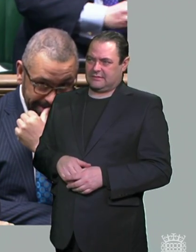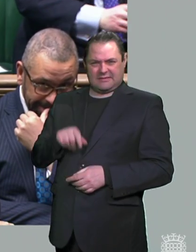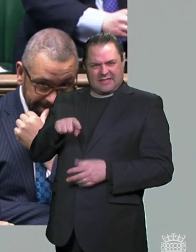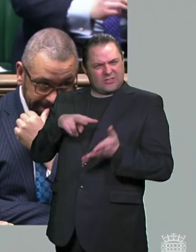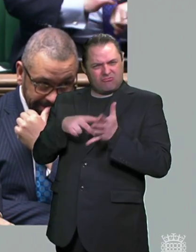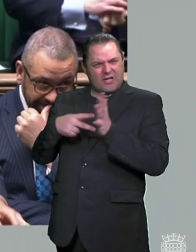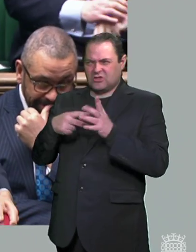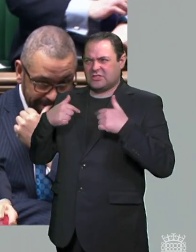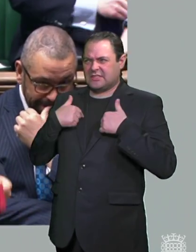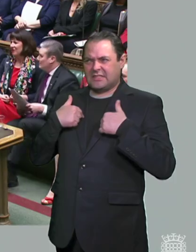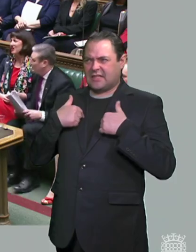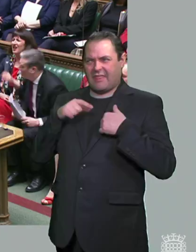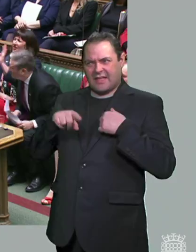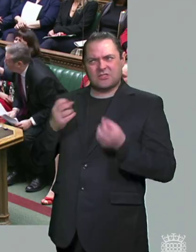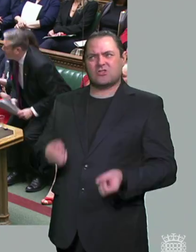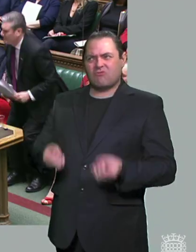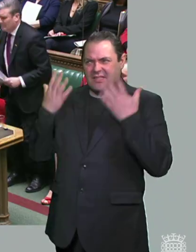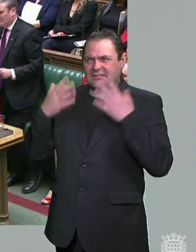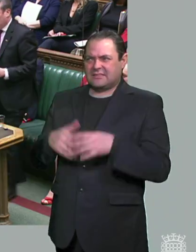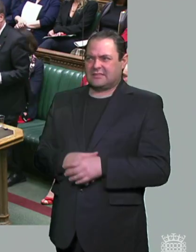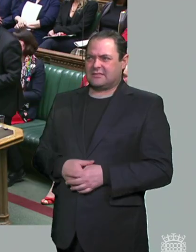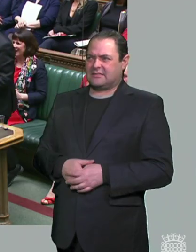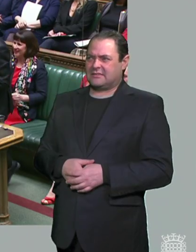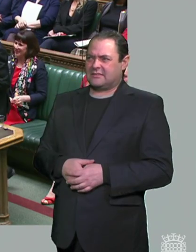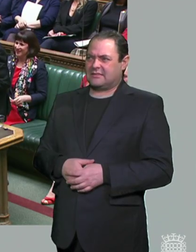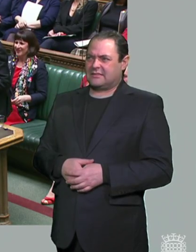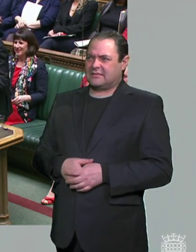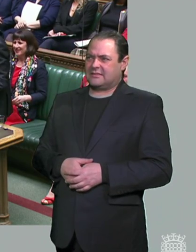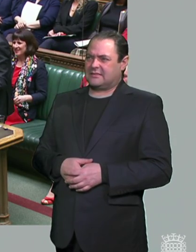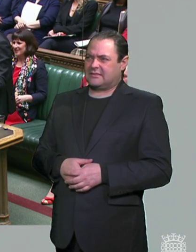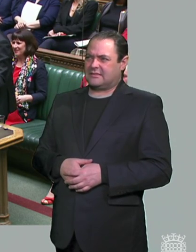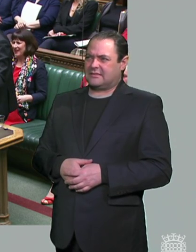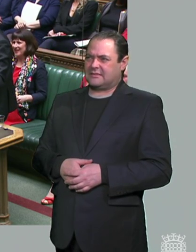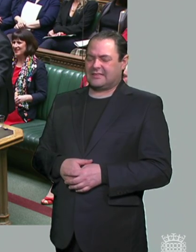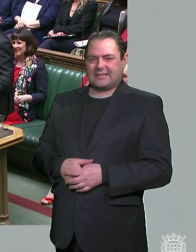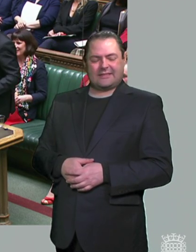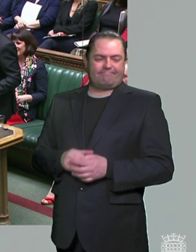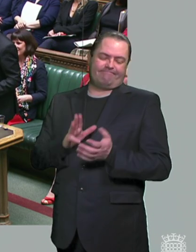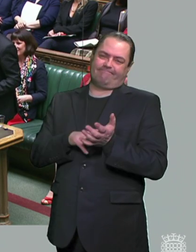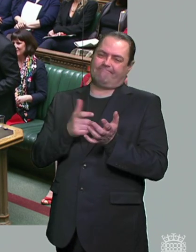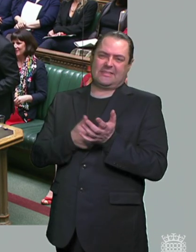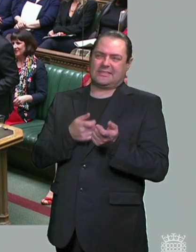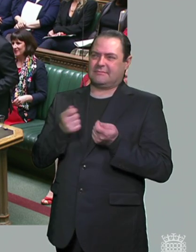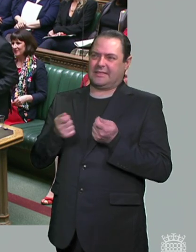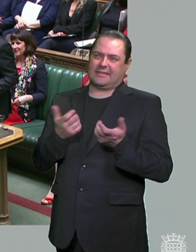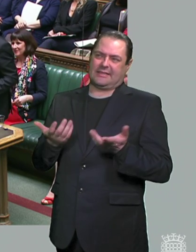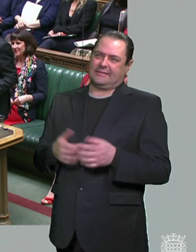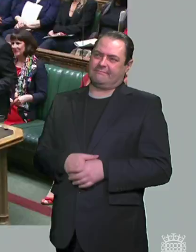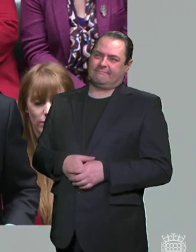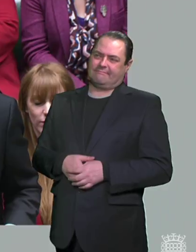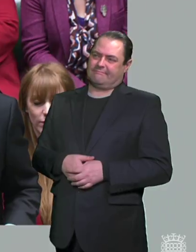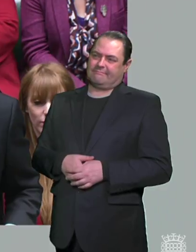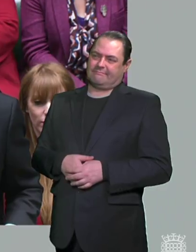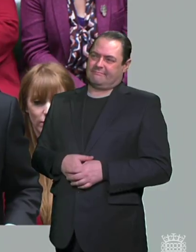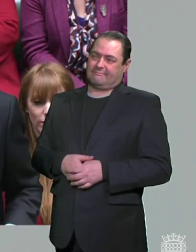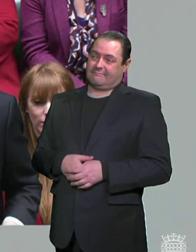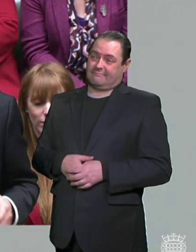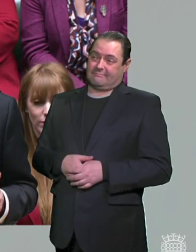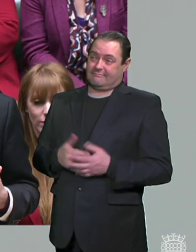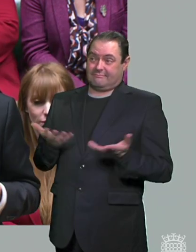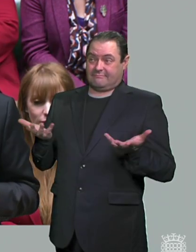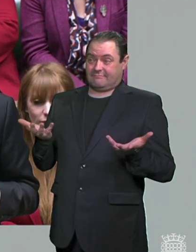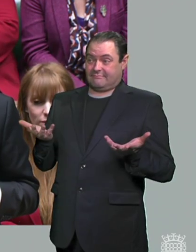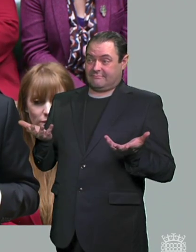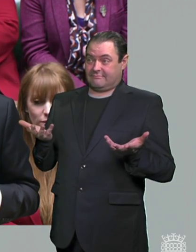It is not a strategy; that is surrender.